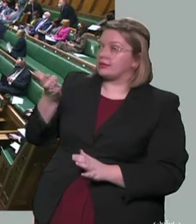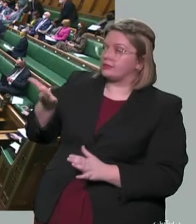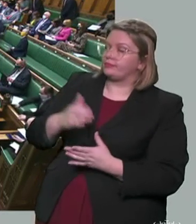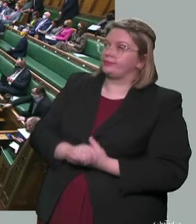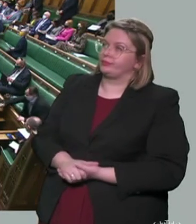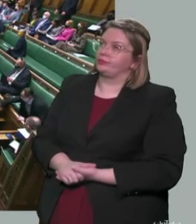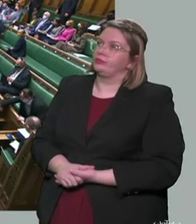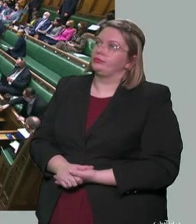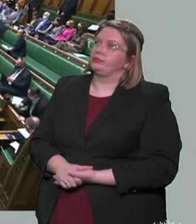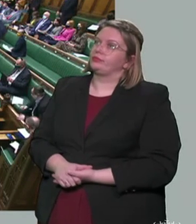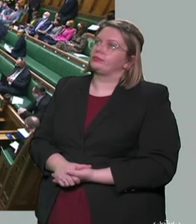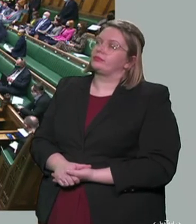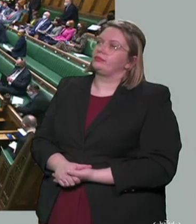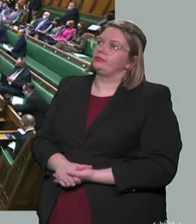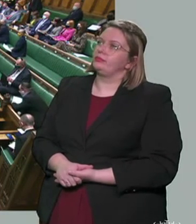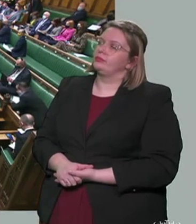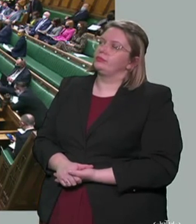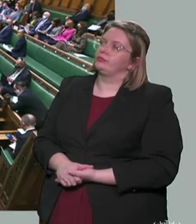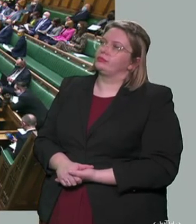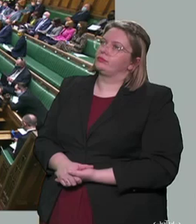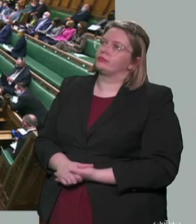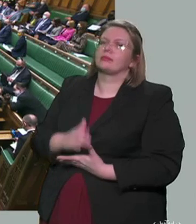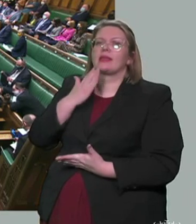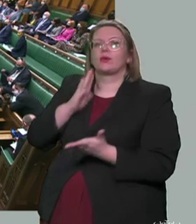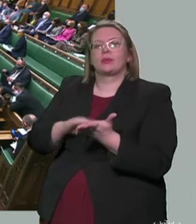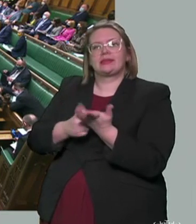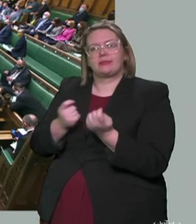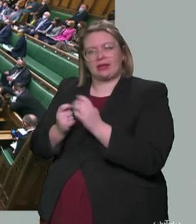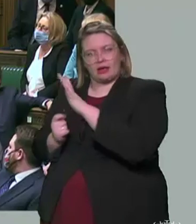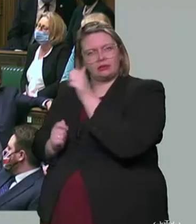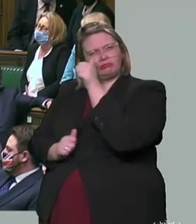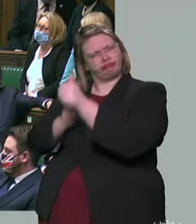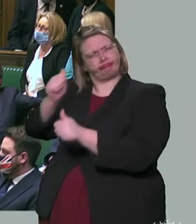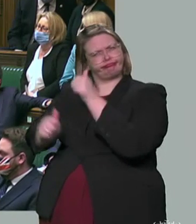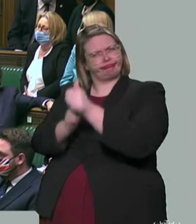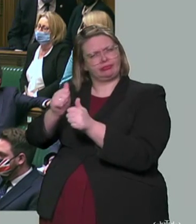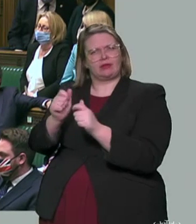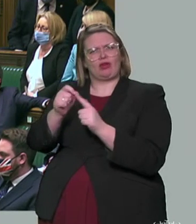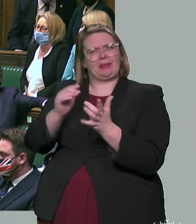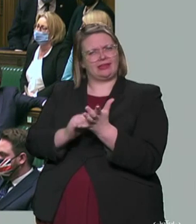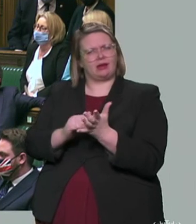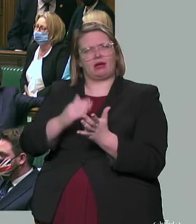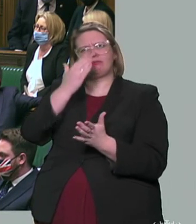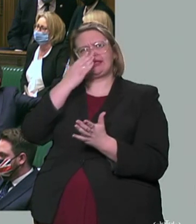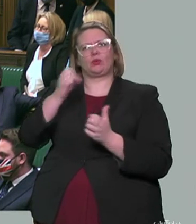Thank you, Mr Speaker. I congratulate the Prime Minister on his balanced approach, unlike that of others in this House.